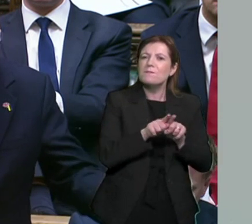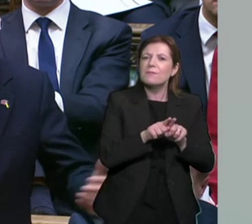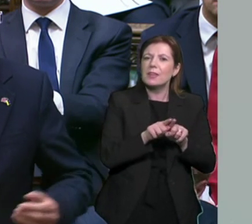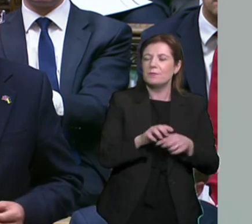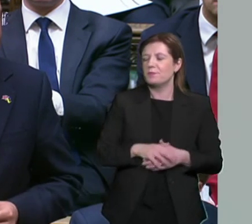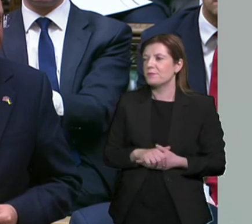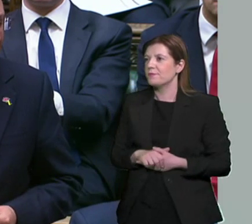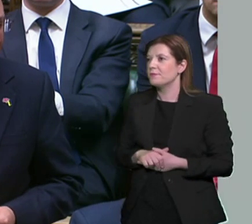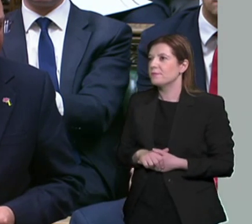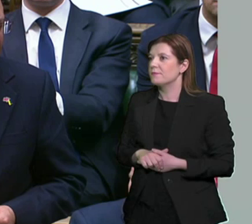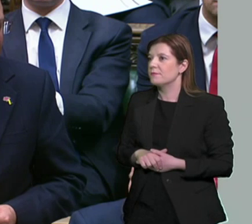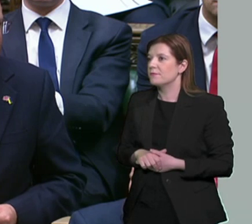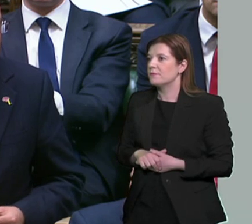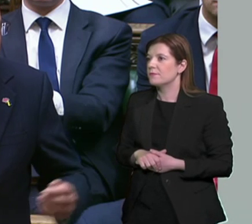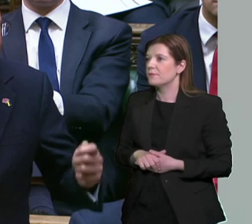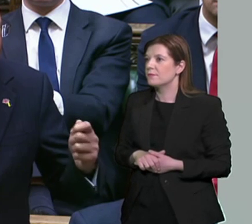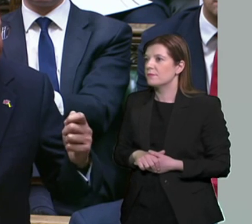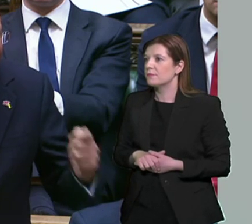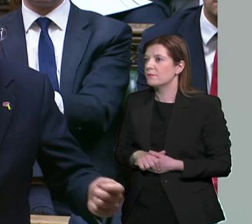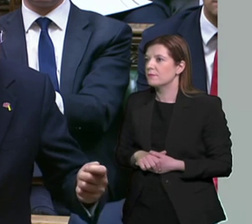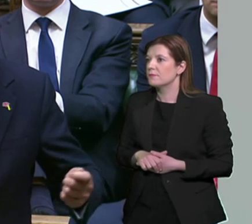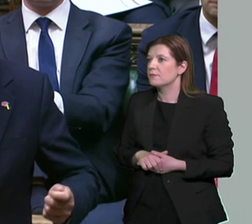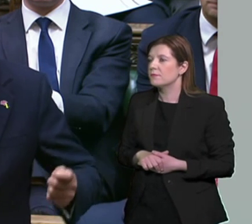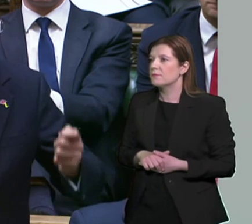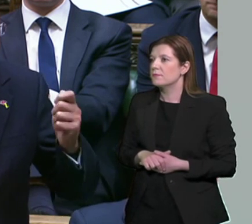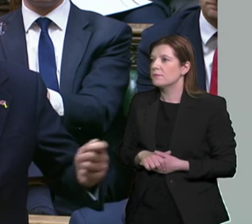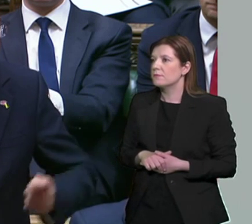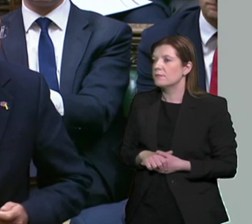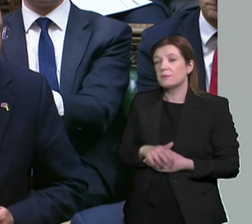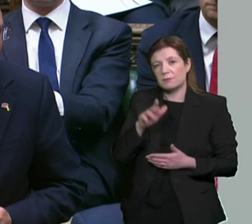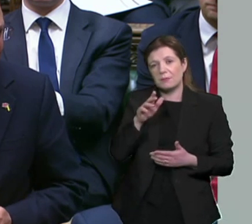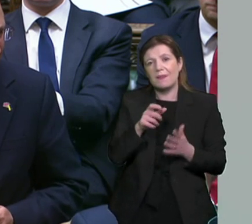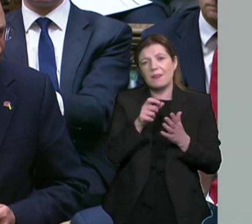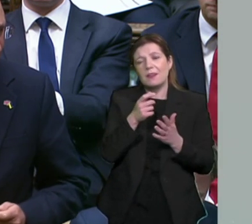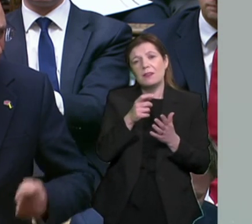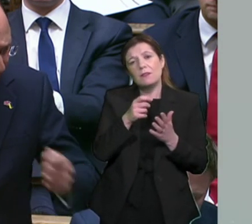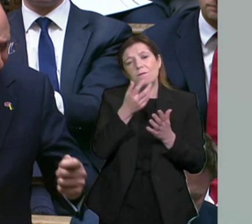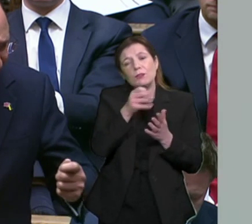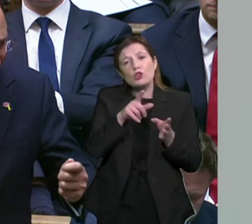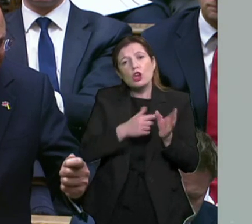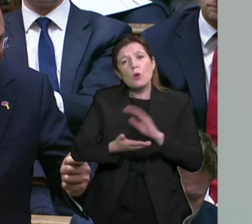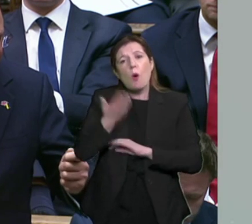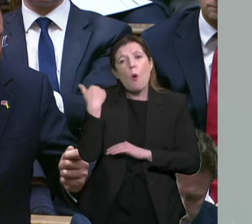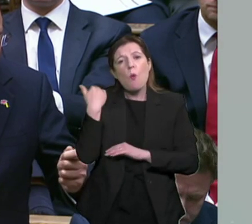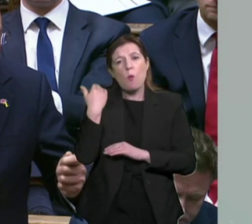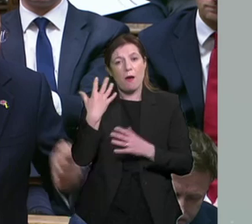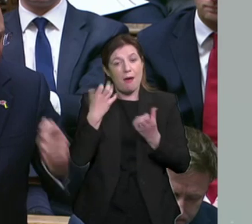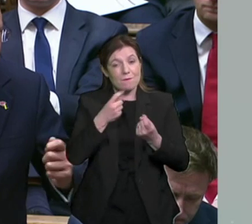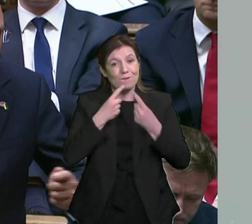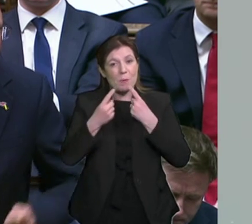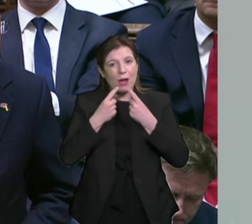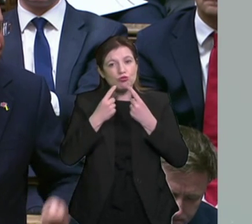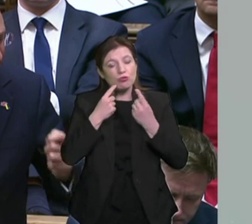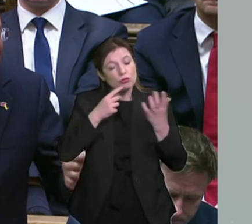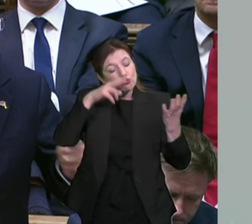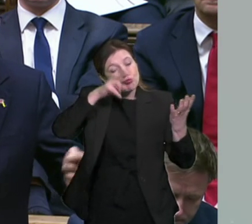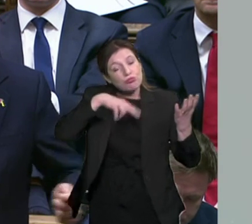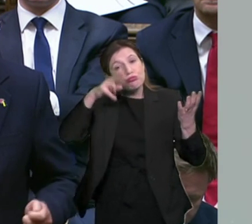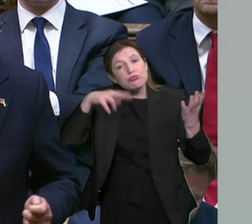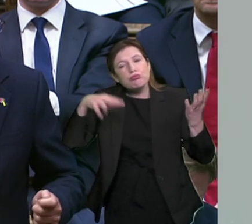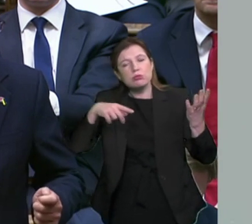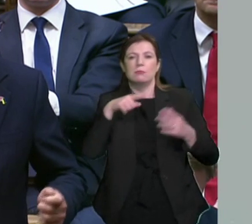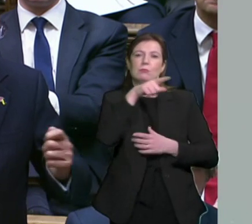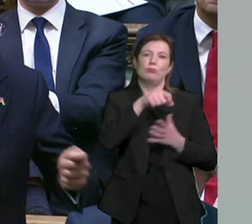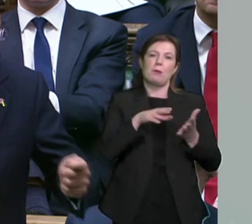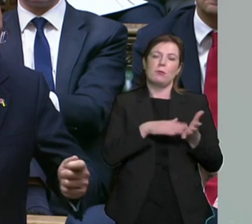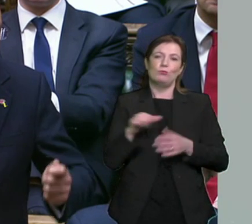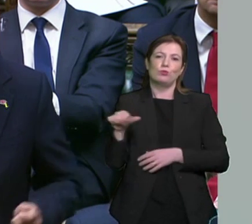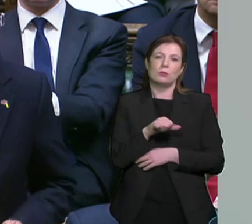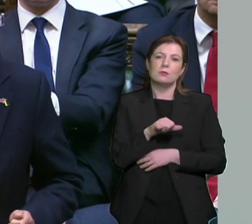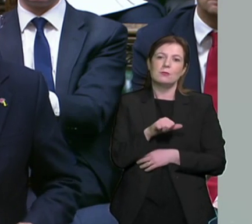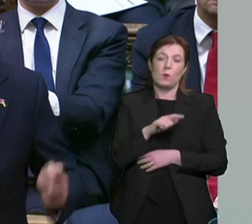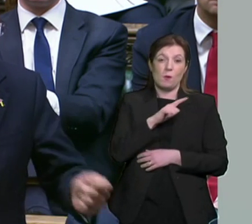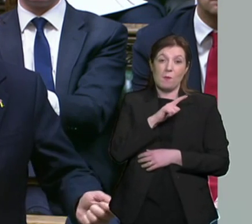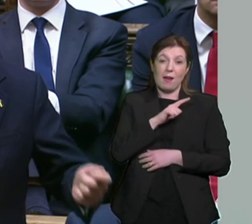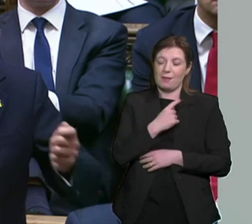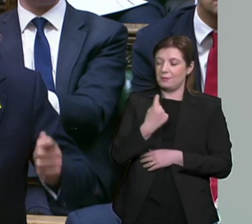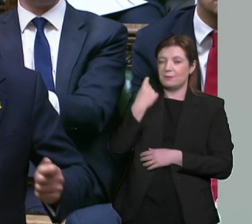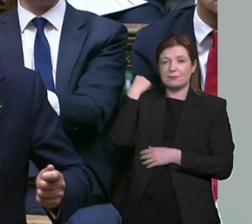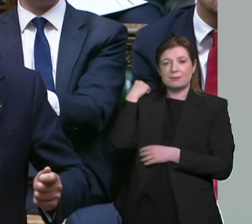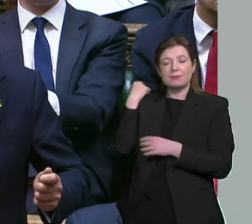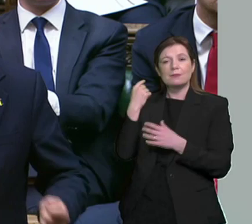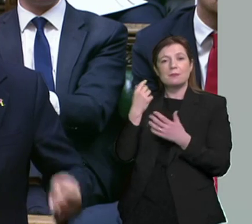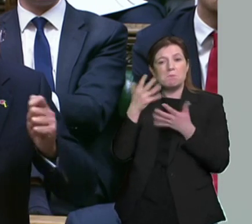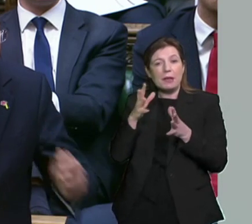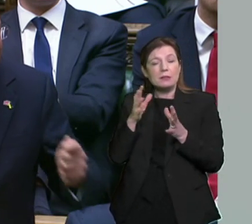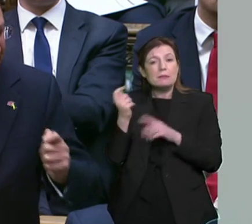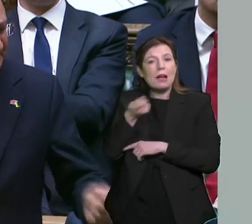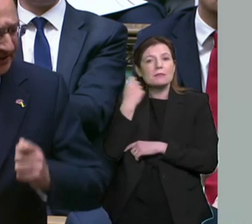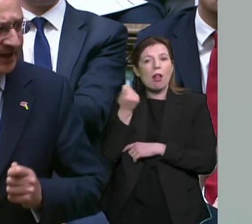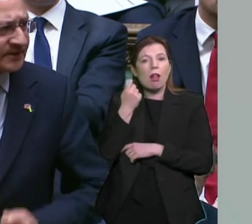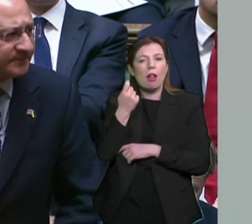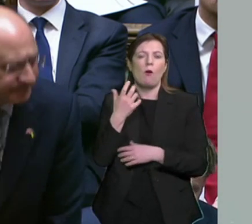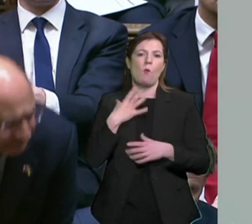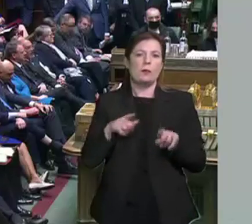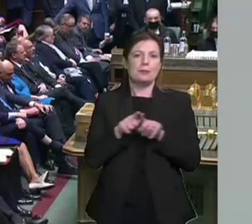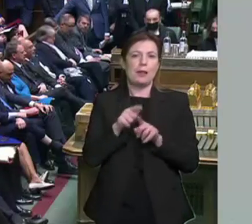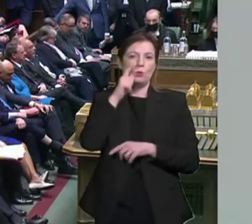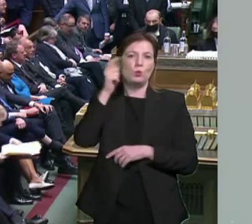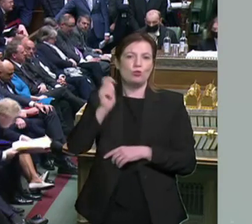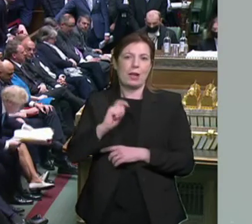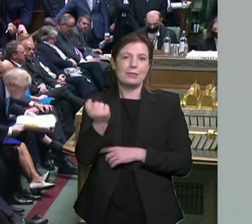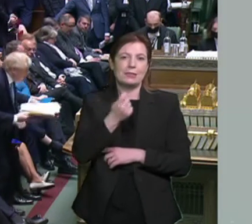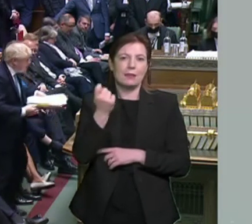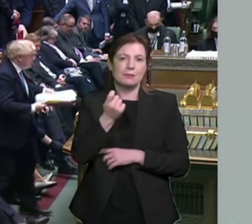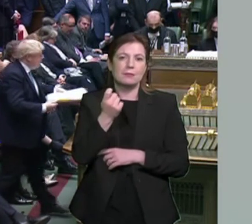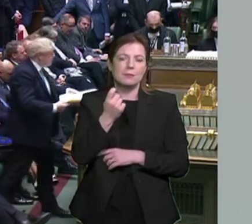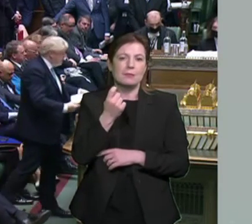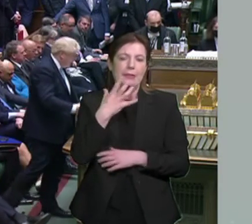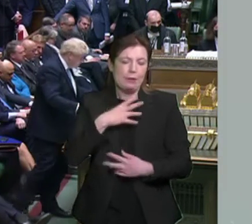May I urge the Prime Minister to pick up those files from 50 years ago, wipe off the dust and take on board those positive lessons, so that we can ensure that the Homes for Ukraine scheme has maximum success?